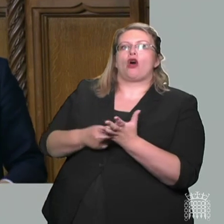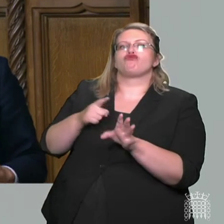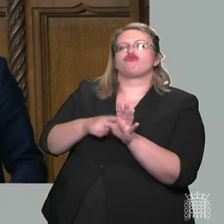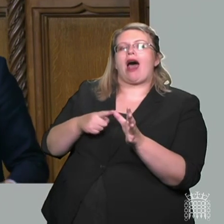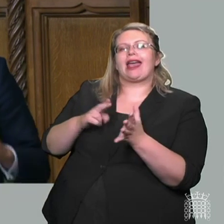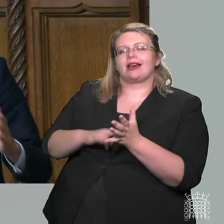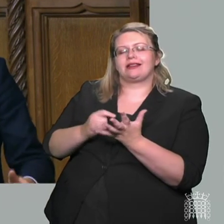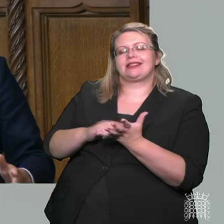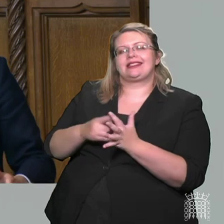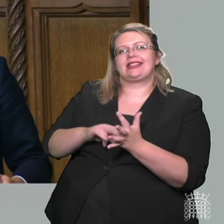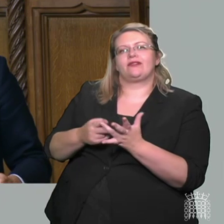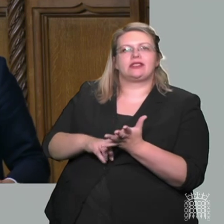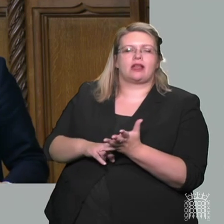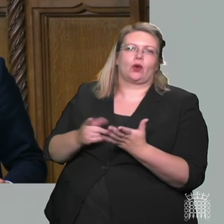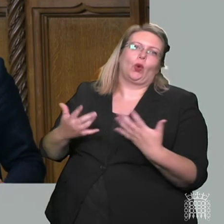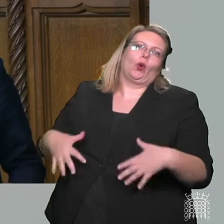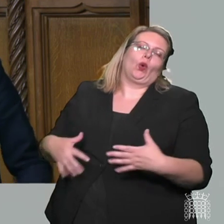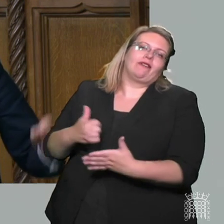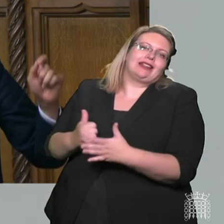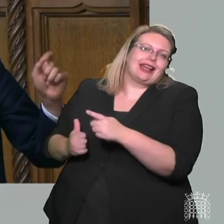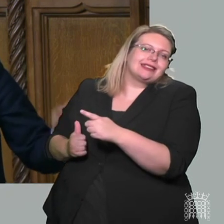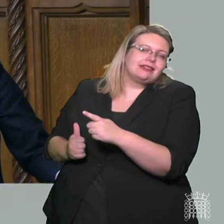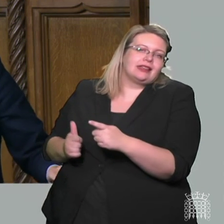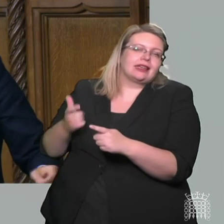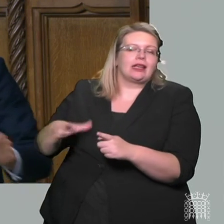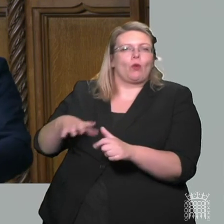He is committed to delivering the police that we need on our streets.